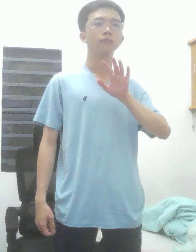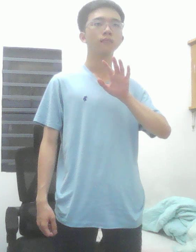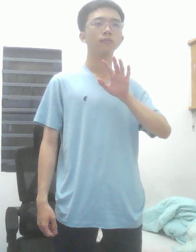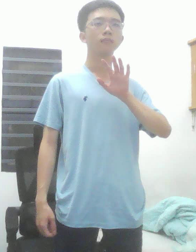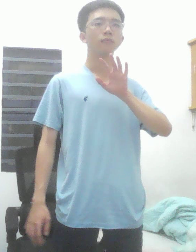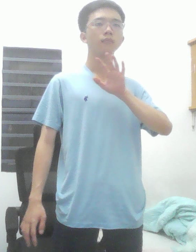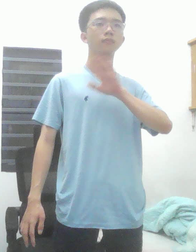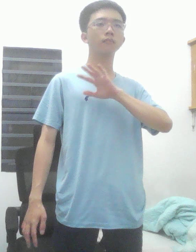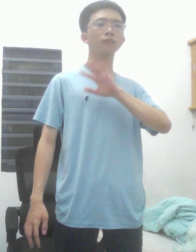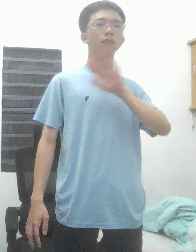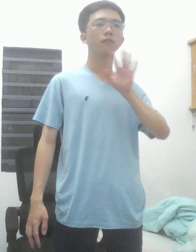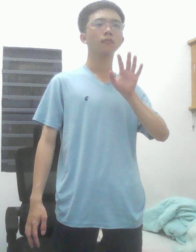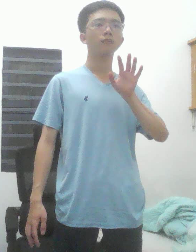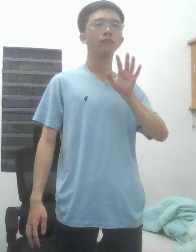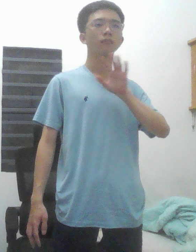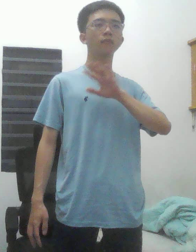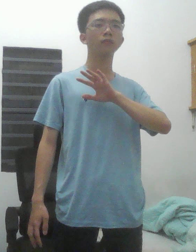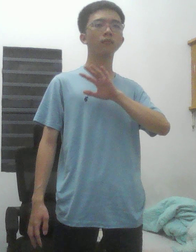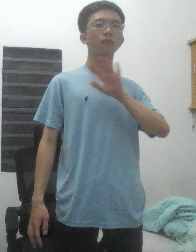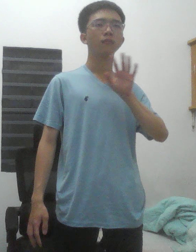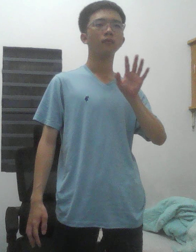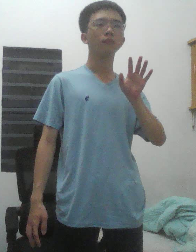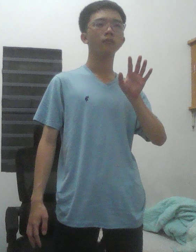khong dong y